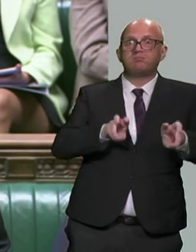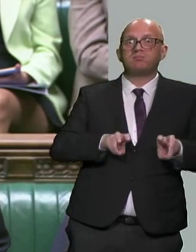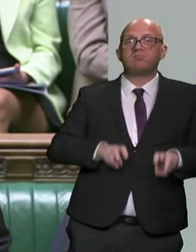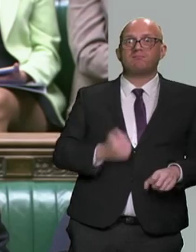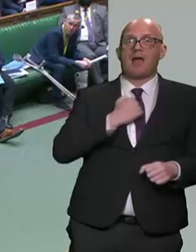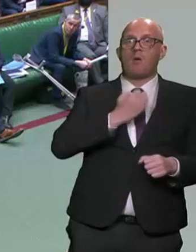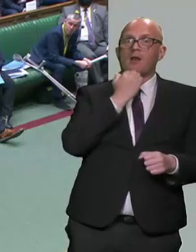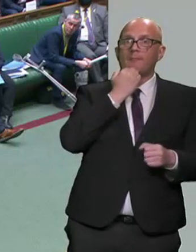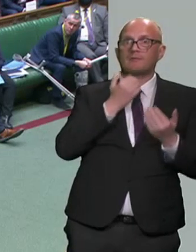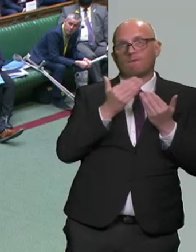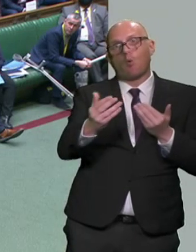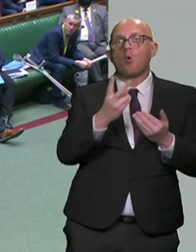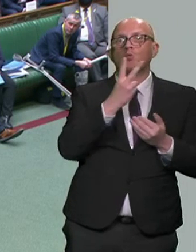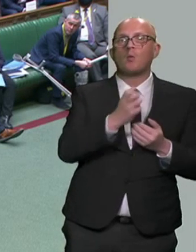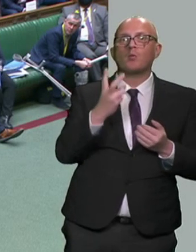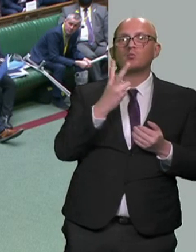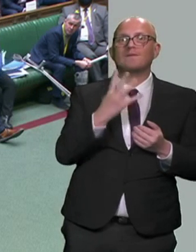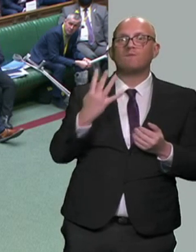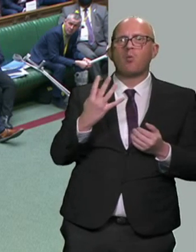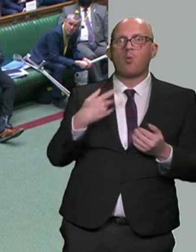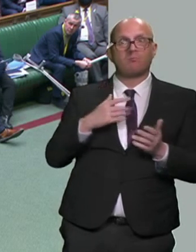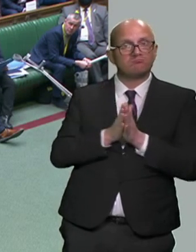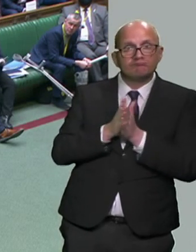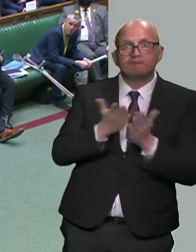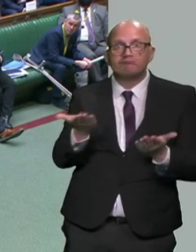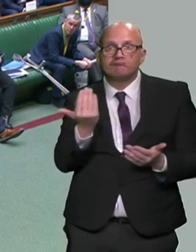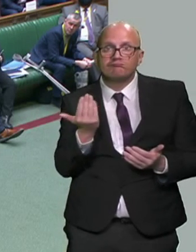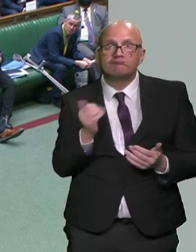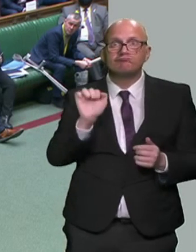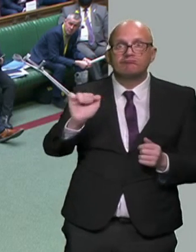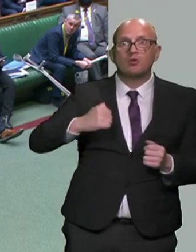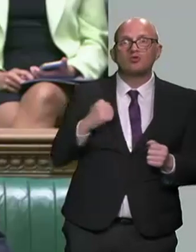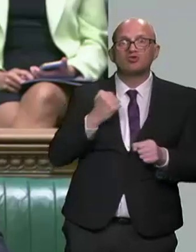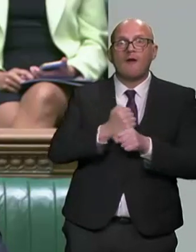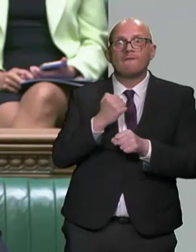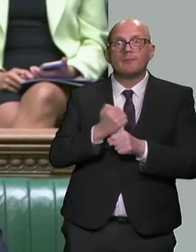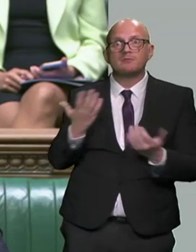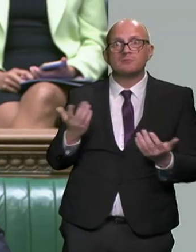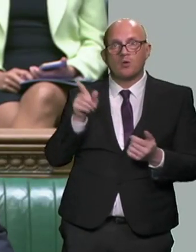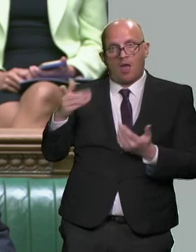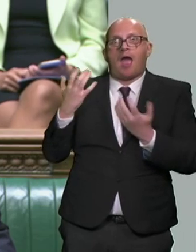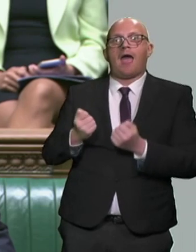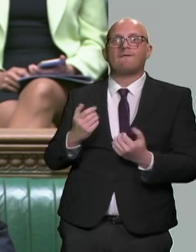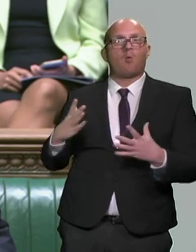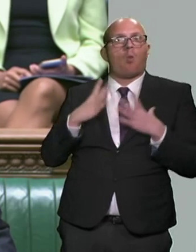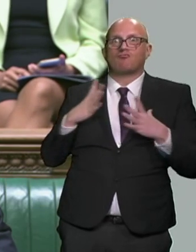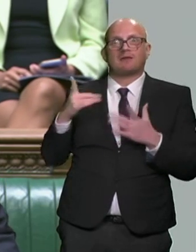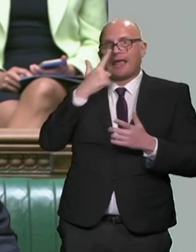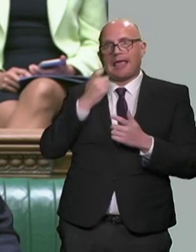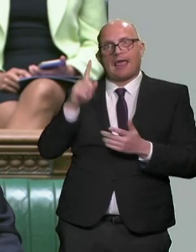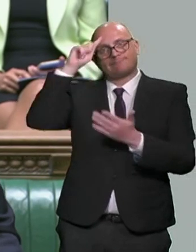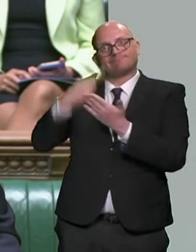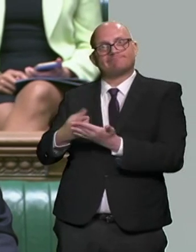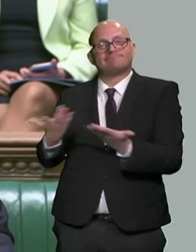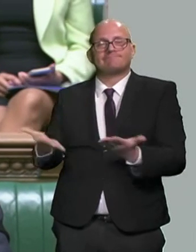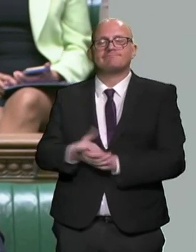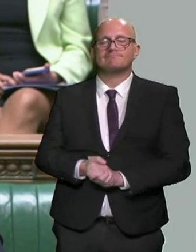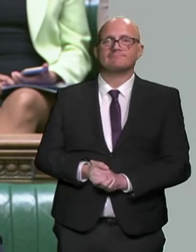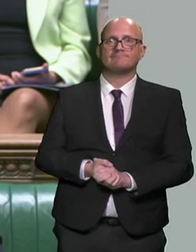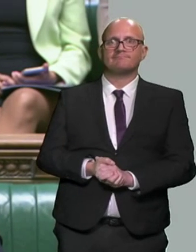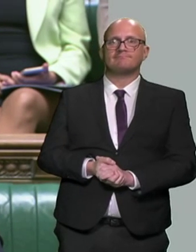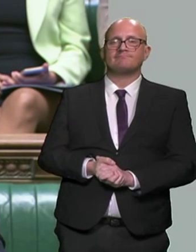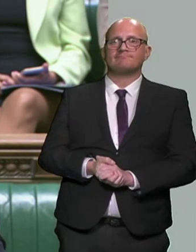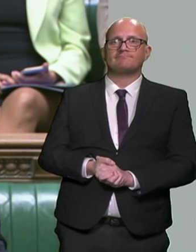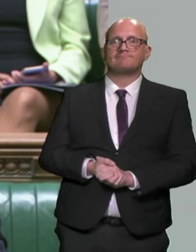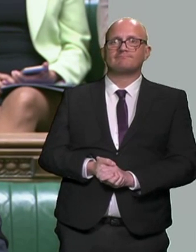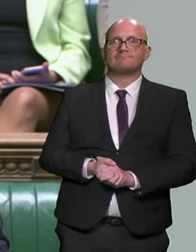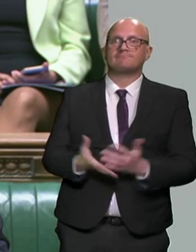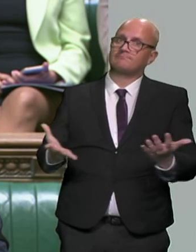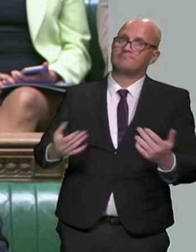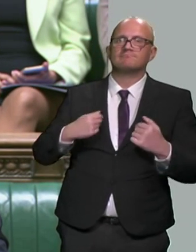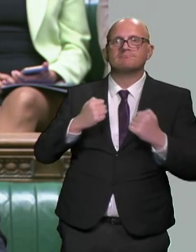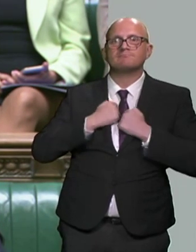I look forward to hearing from her that the Scottish Government will cut taxes for their taxpayers with the powers and funding that they will get.